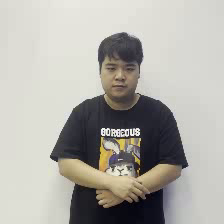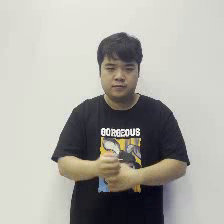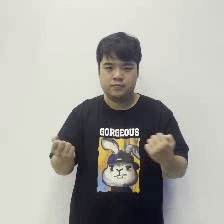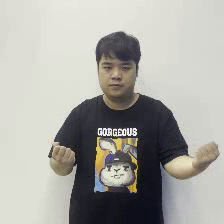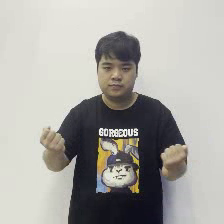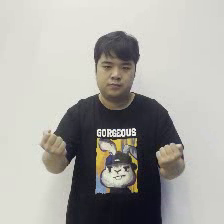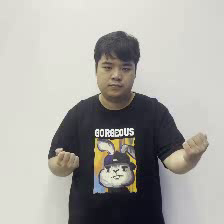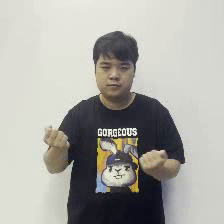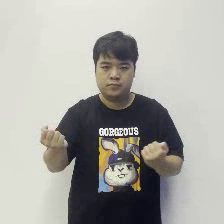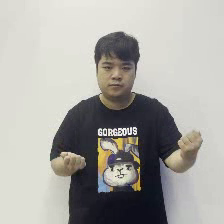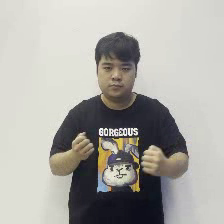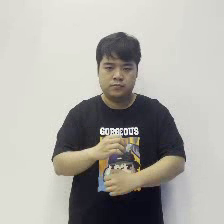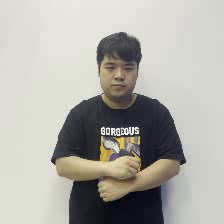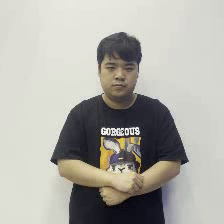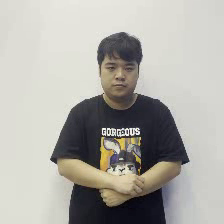Ô tô